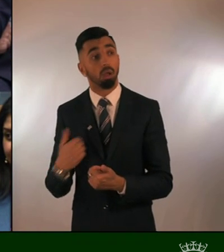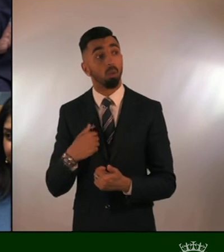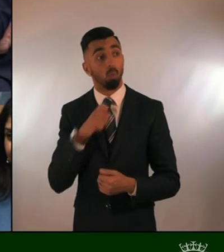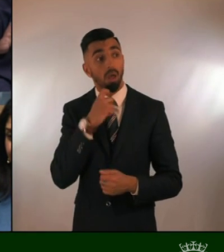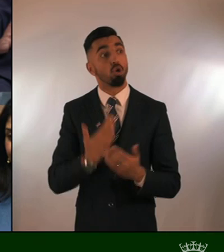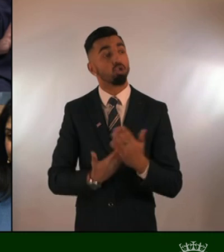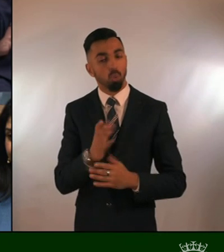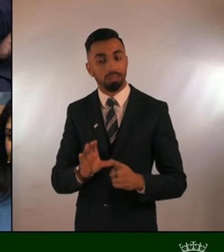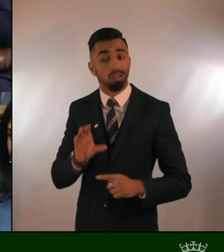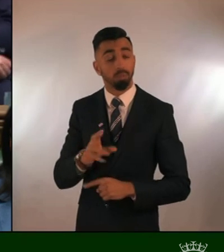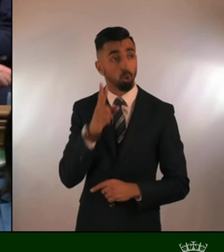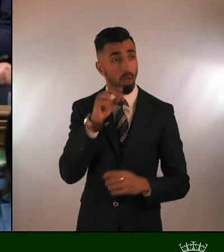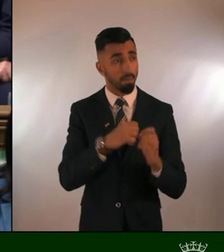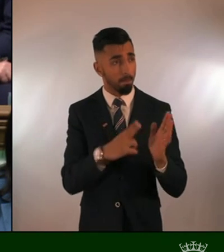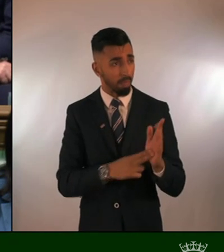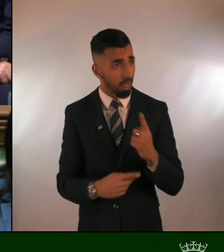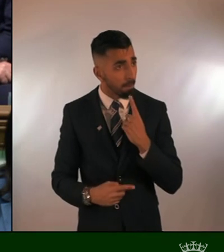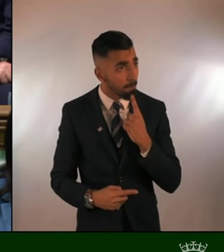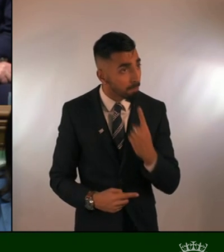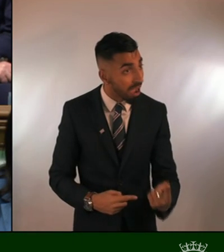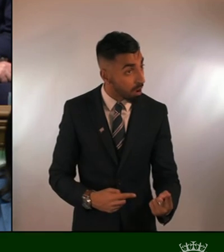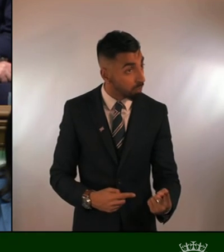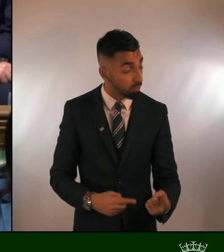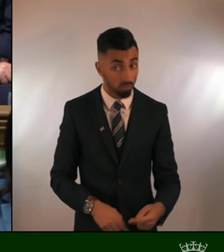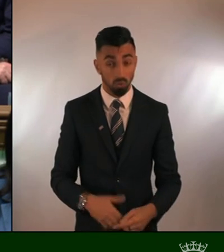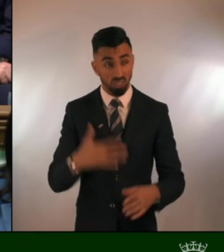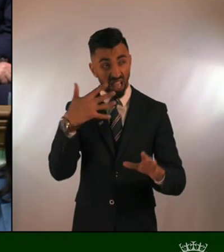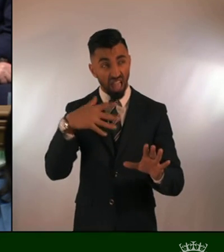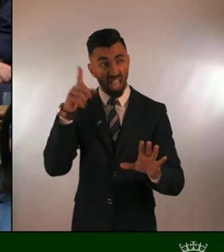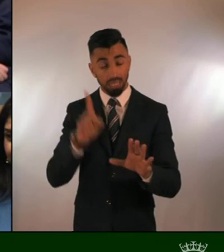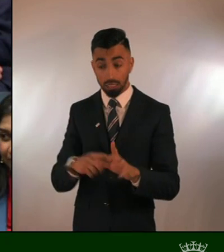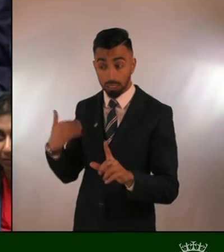This will be the largest cash investment in affordable housing in a decade.